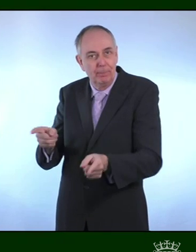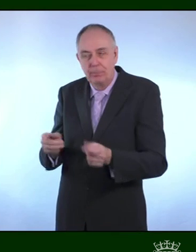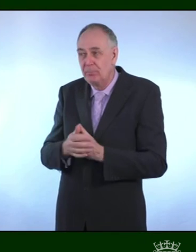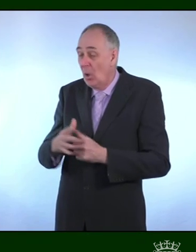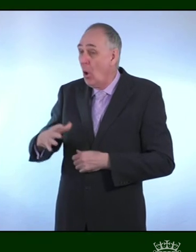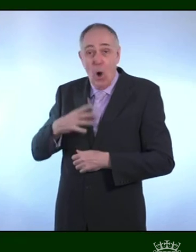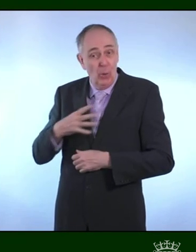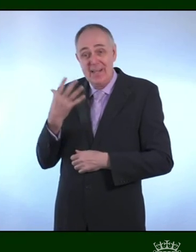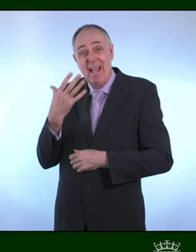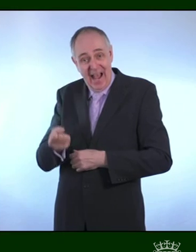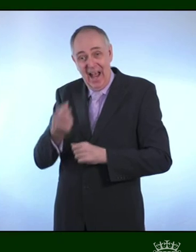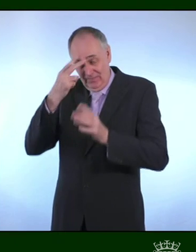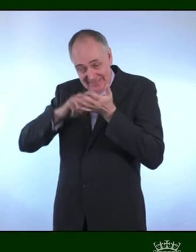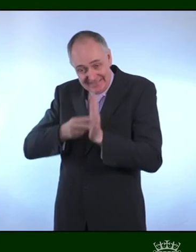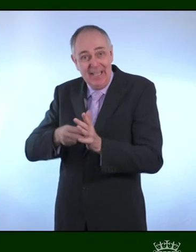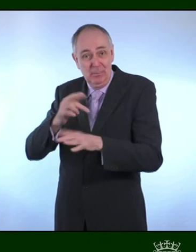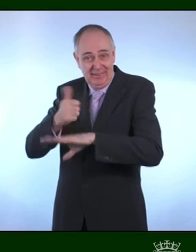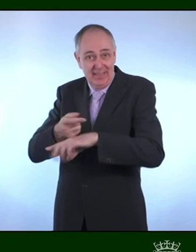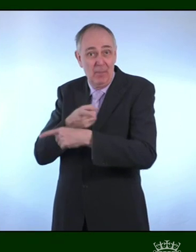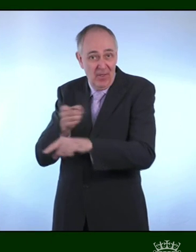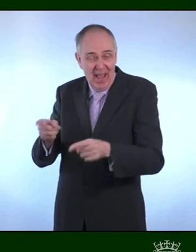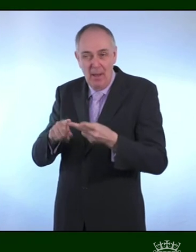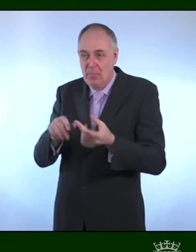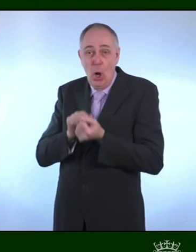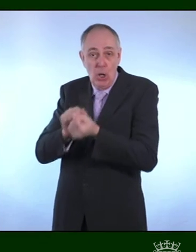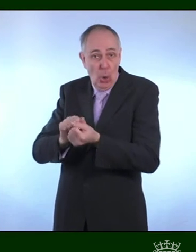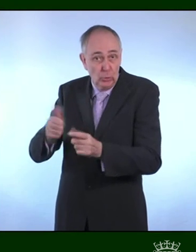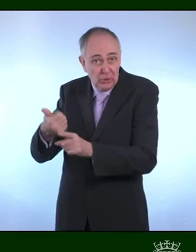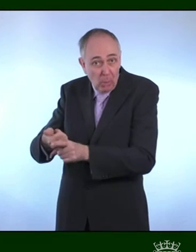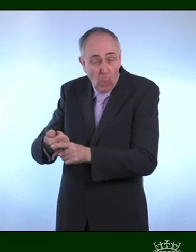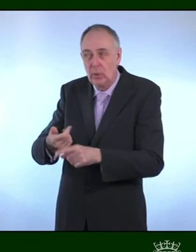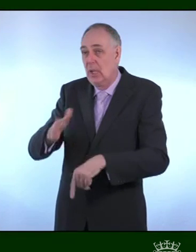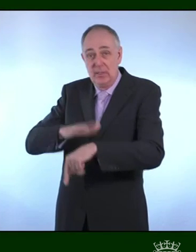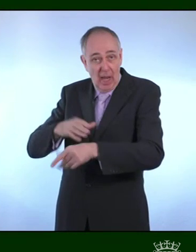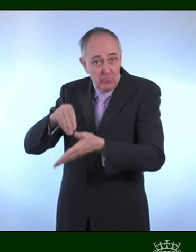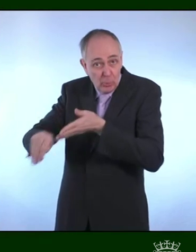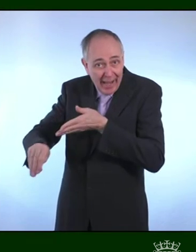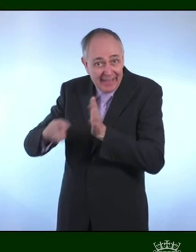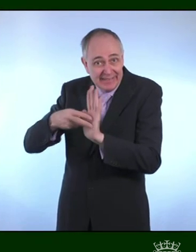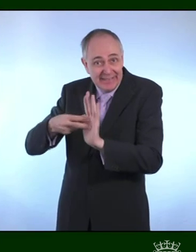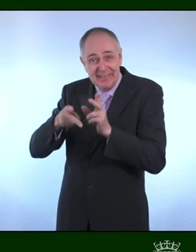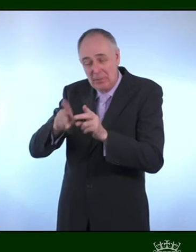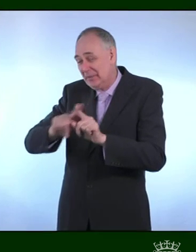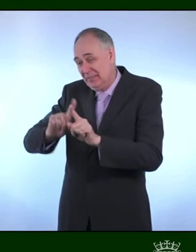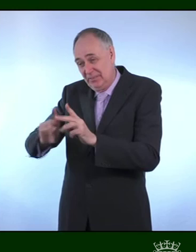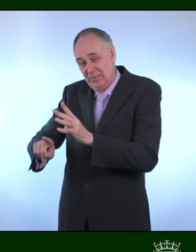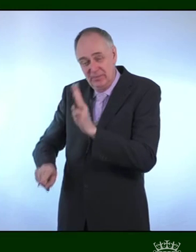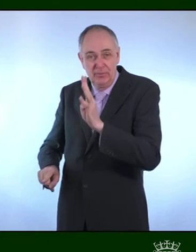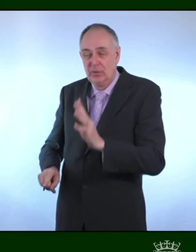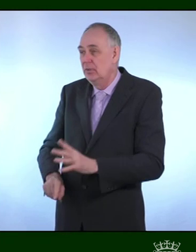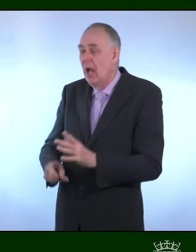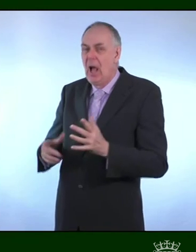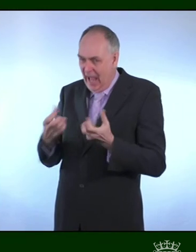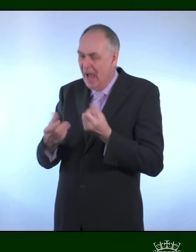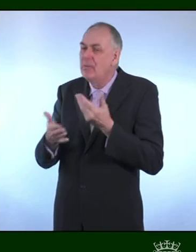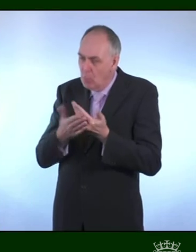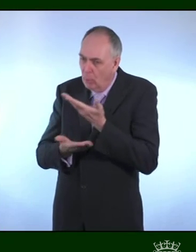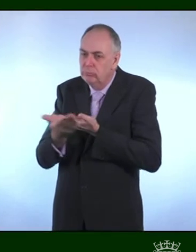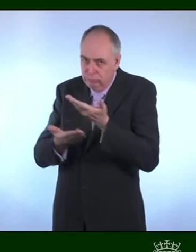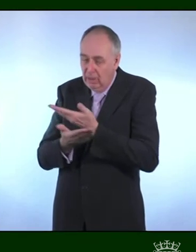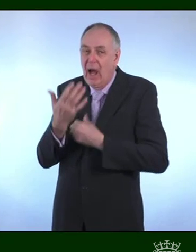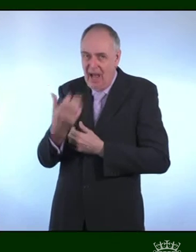Schemes such as Time to Pay and many other loan support schemes are already available to that sector and others, but I can assure him that there is other contact going on as we speak.